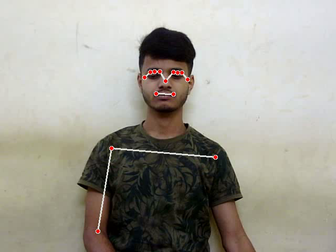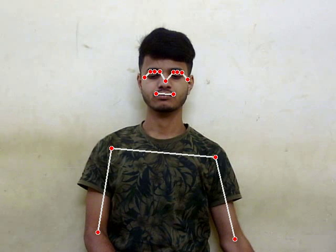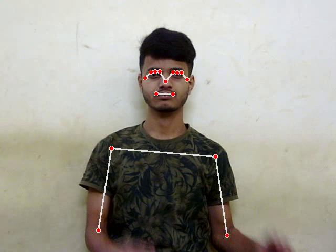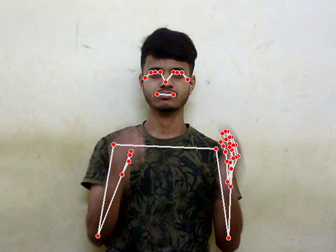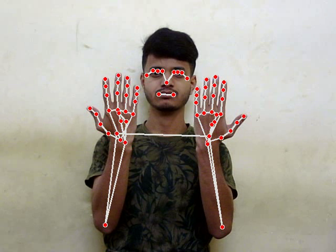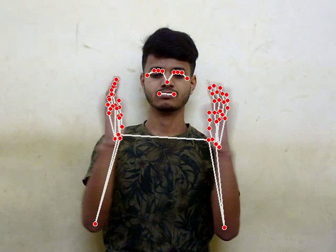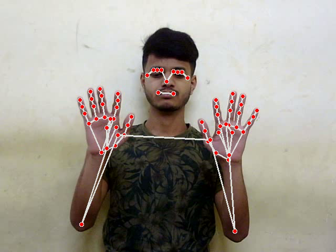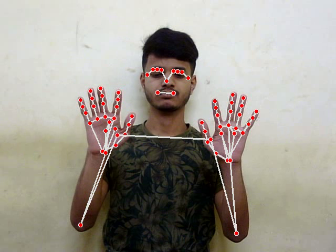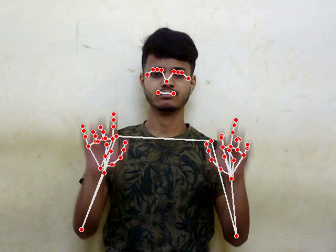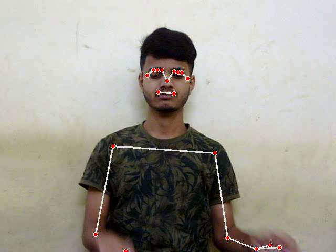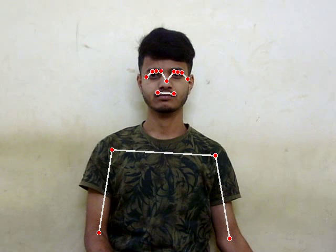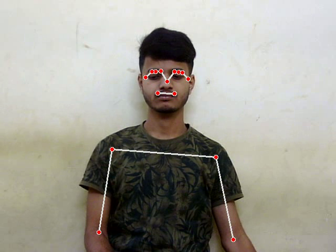do not want